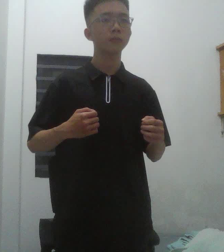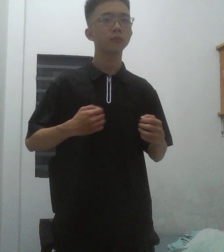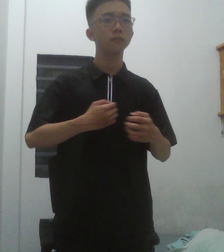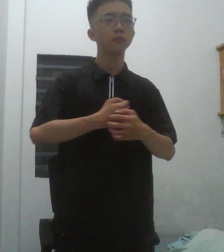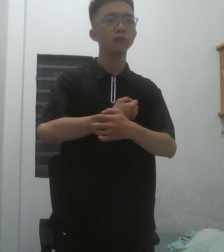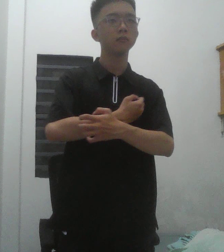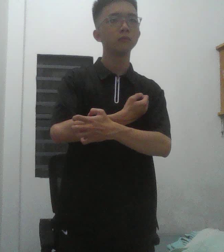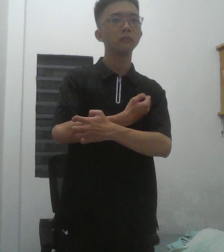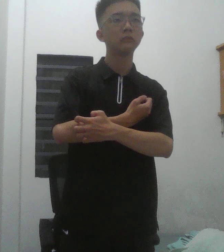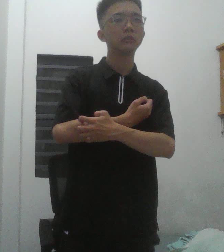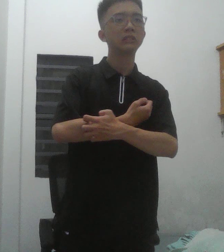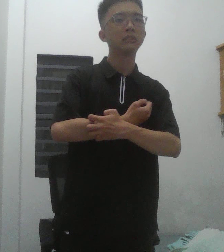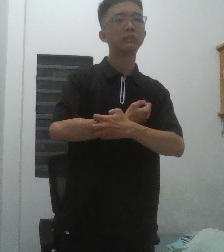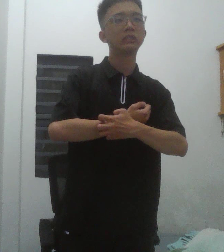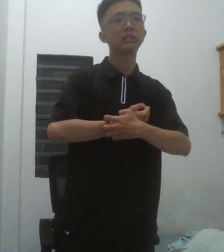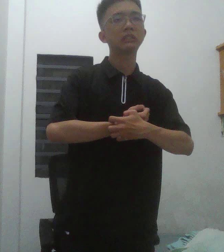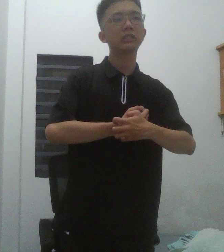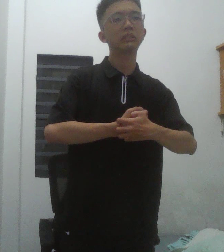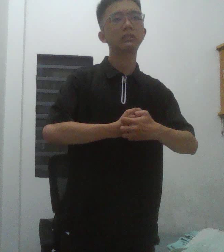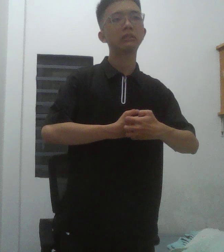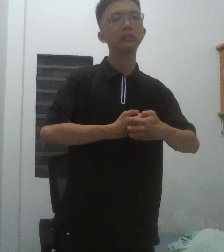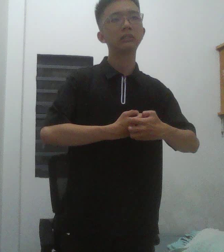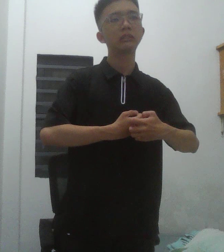ngheo